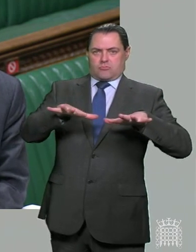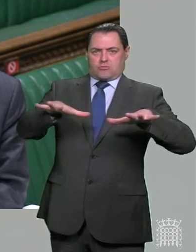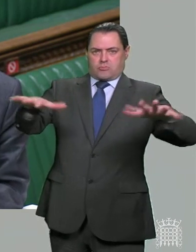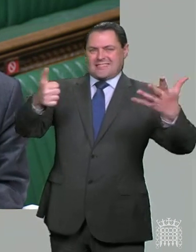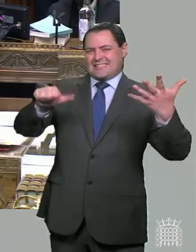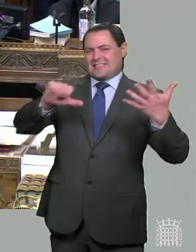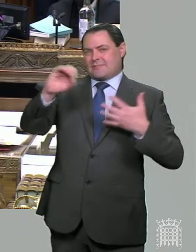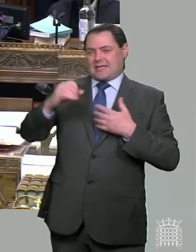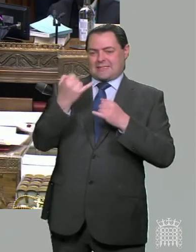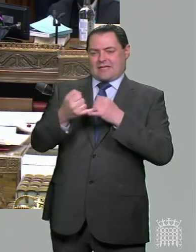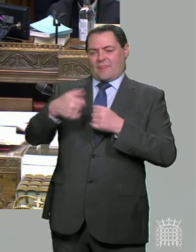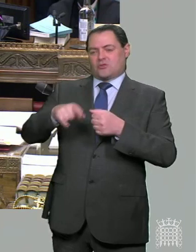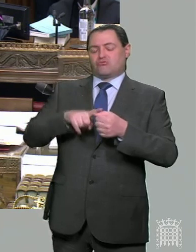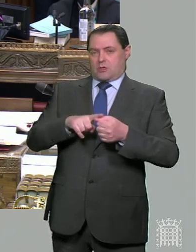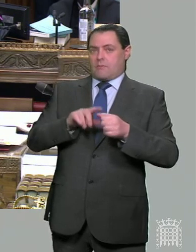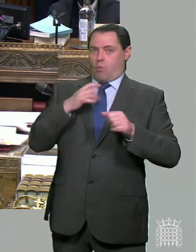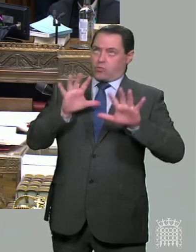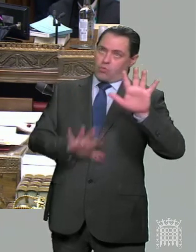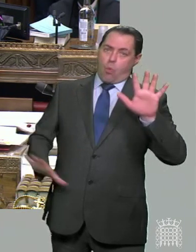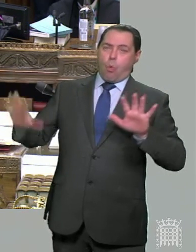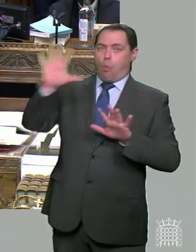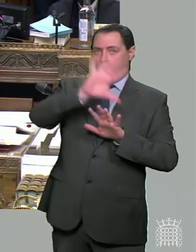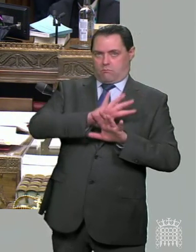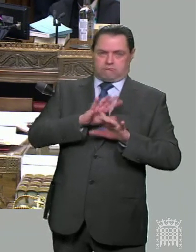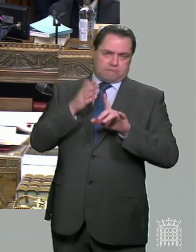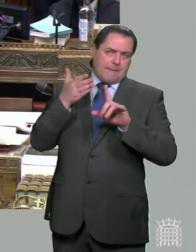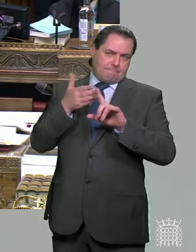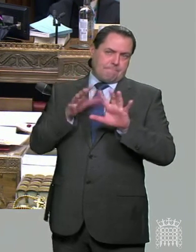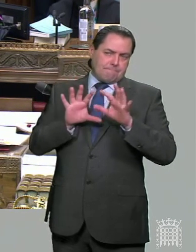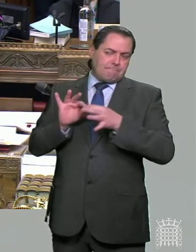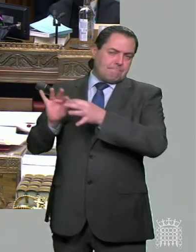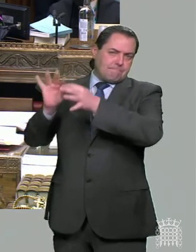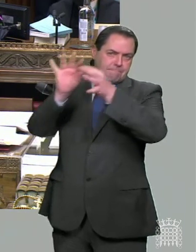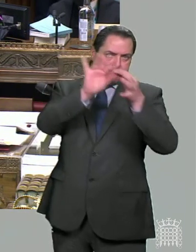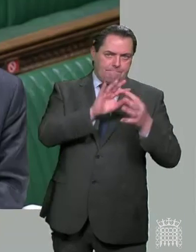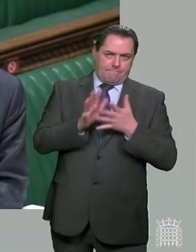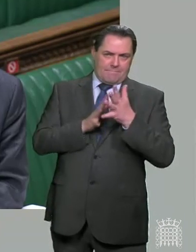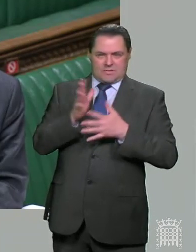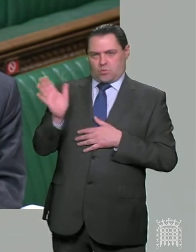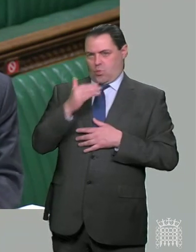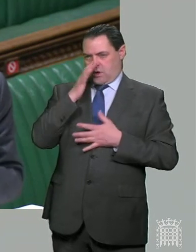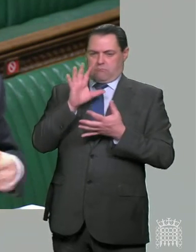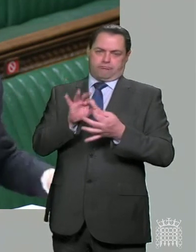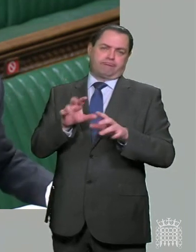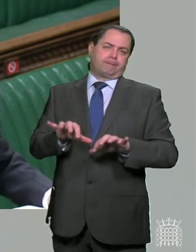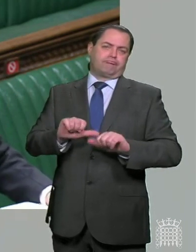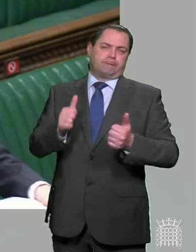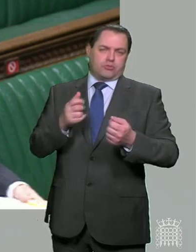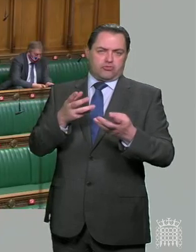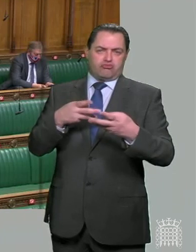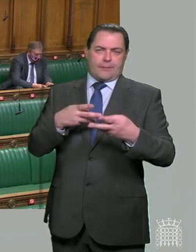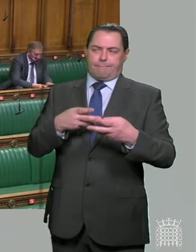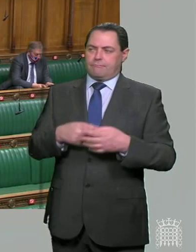We are driving it up across the whole country, uniting and levelling up and unleashing the potential of the entire UK.